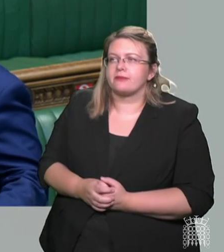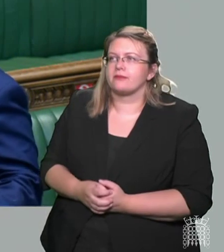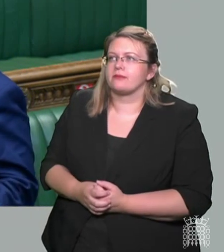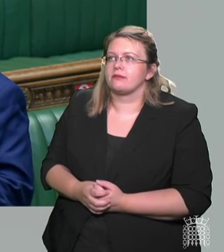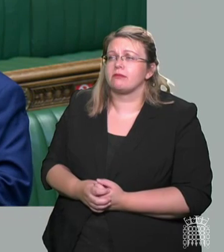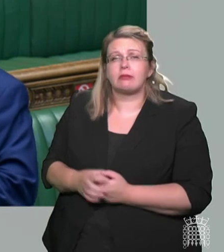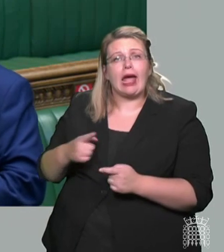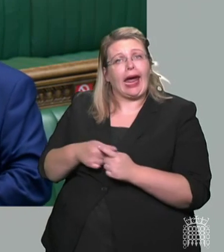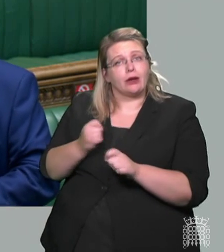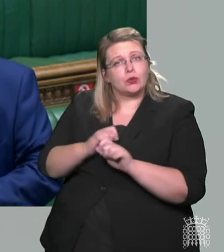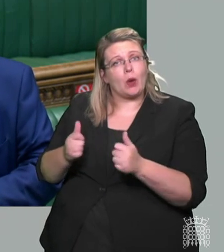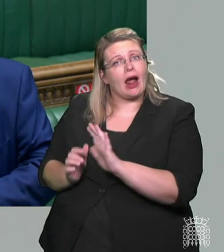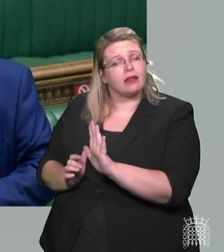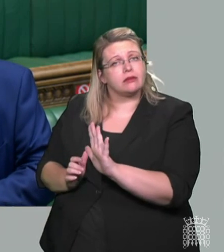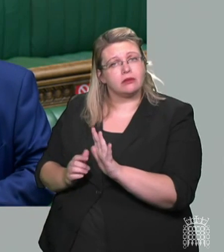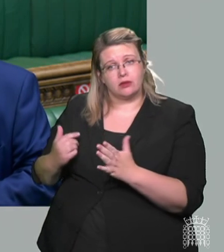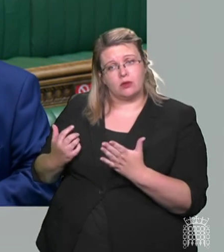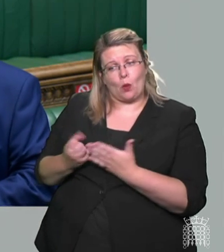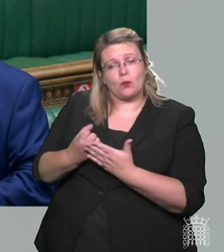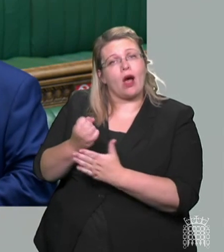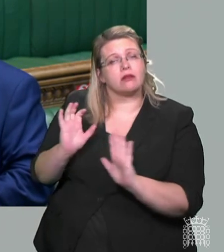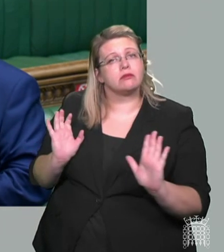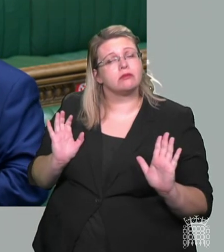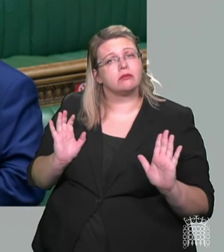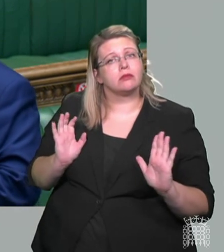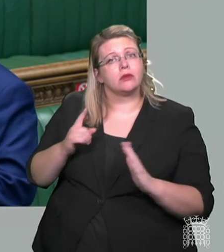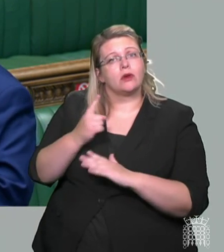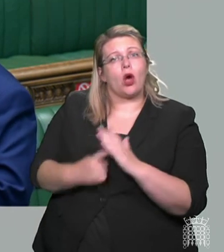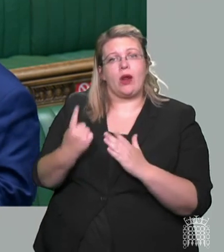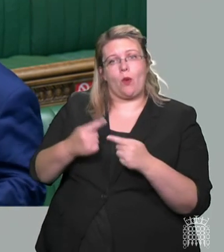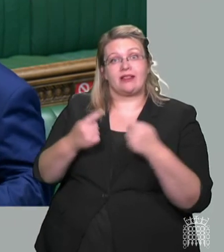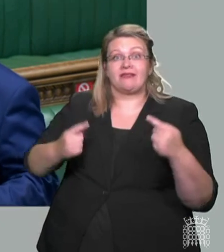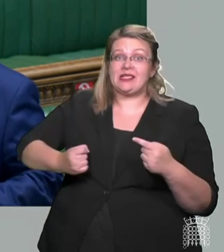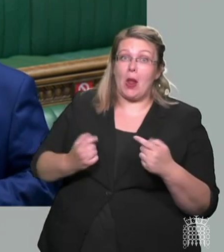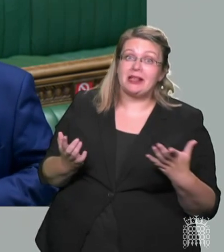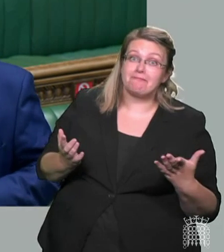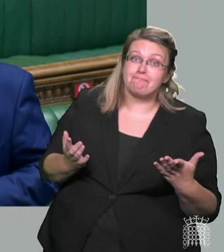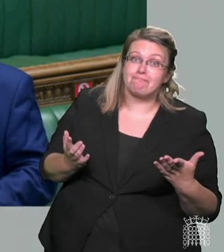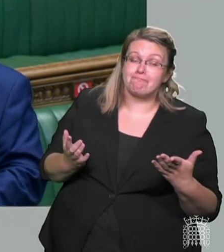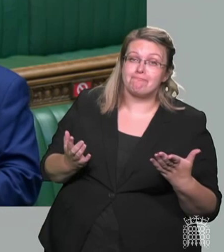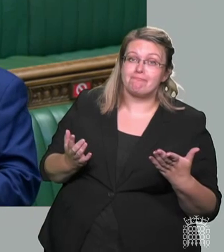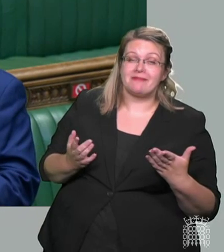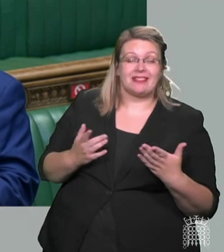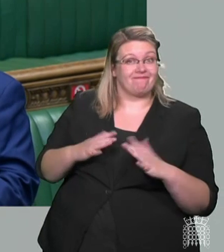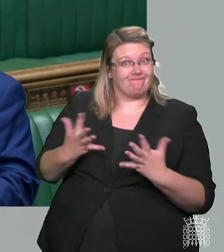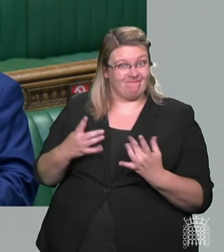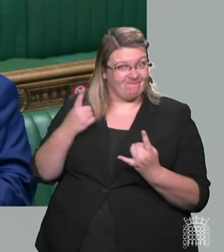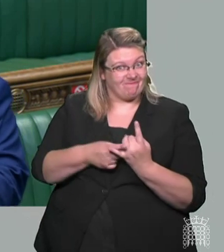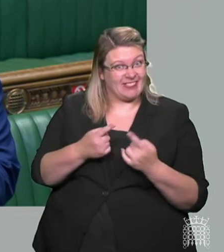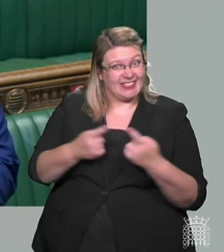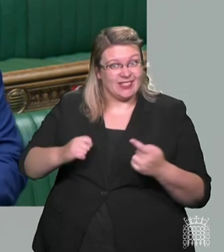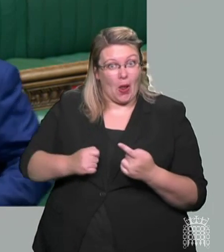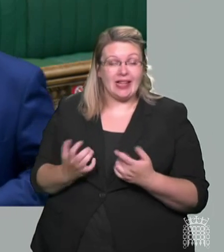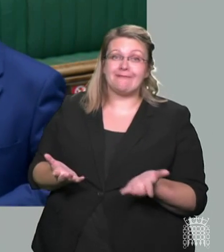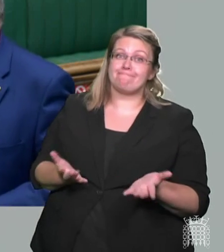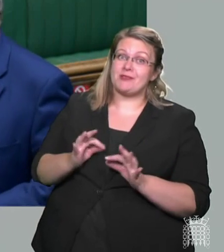Of course, they have done well: they have won most of their matches, with the exception of the game against Scotland, where they failed to even score a goal —nae luck.